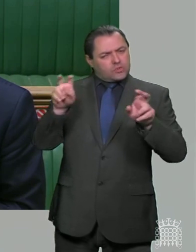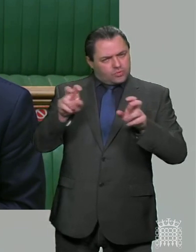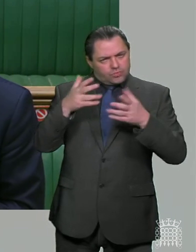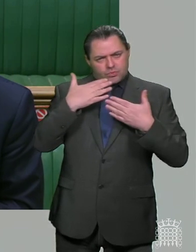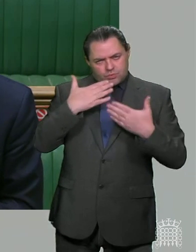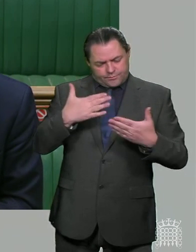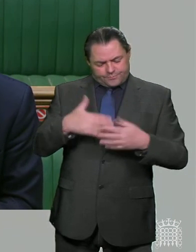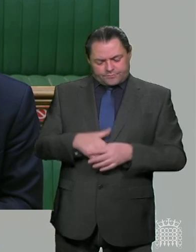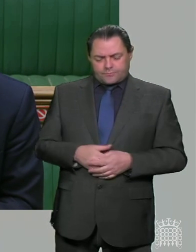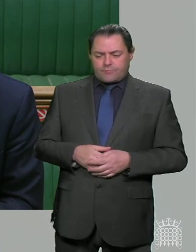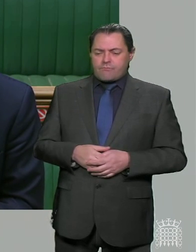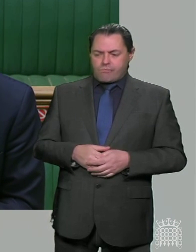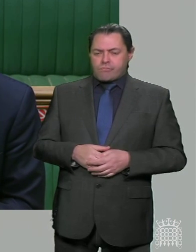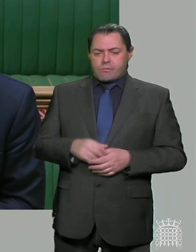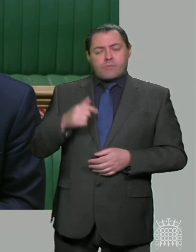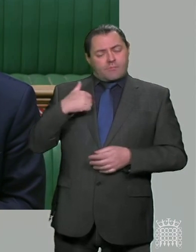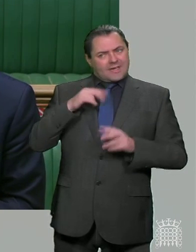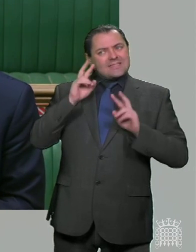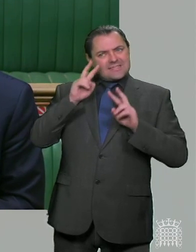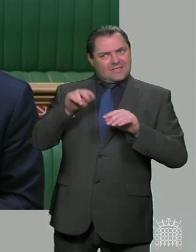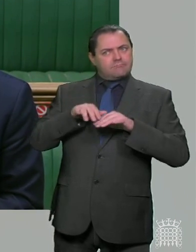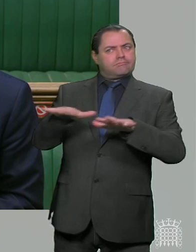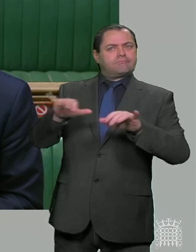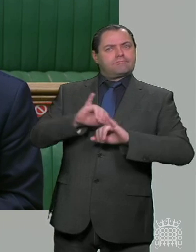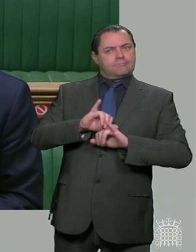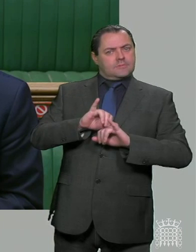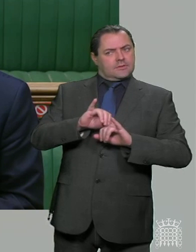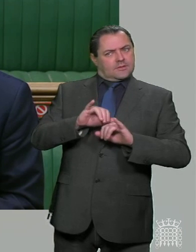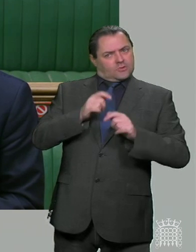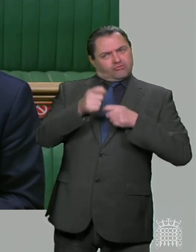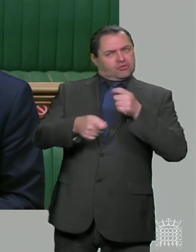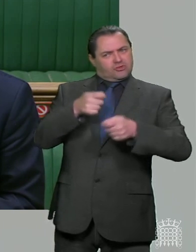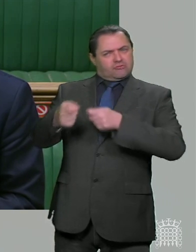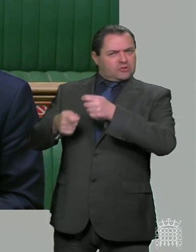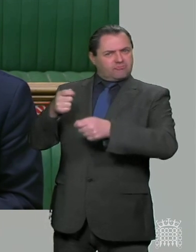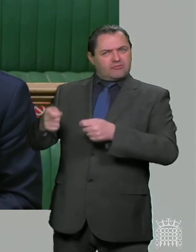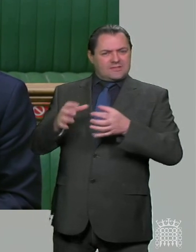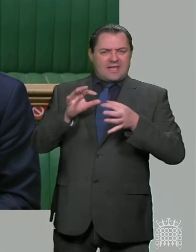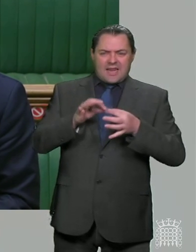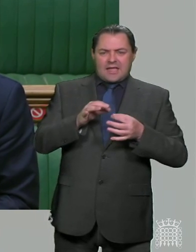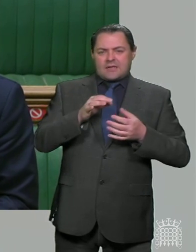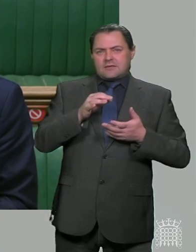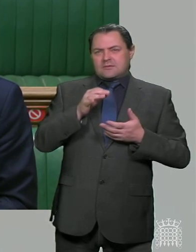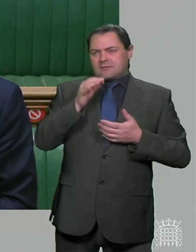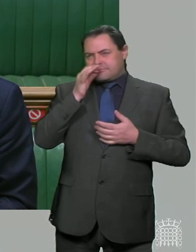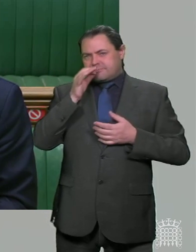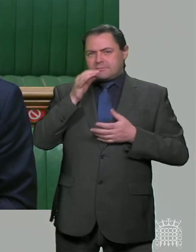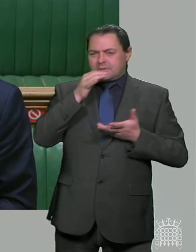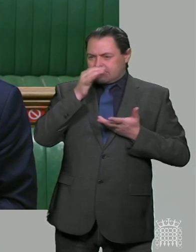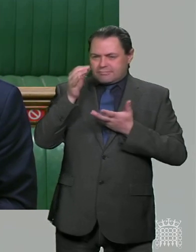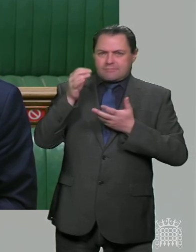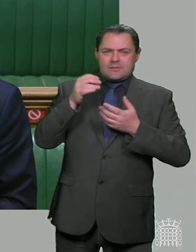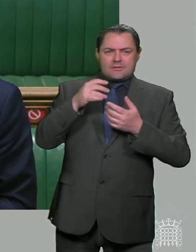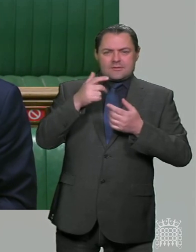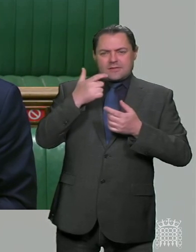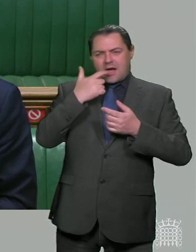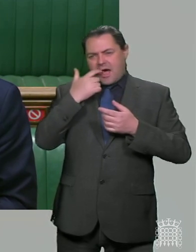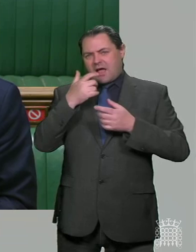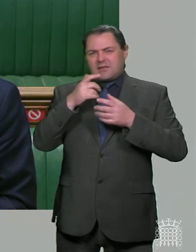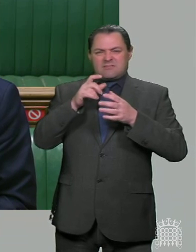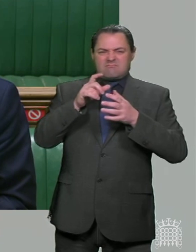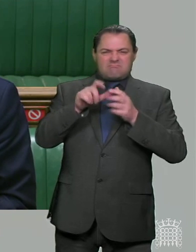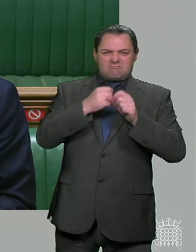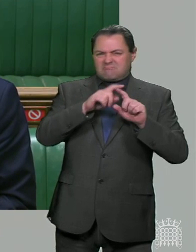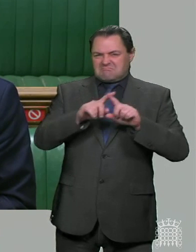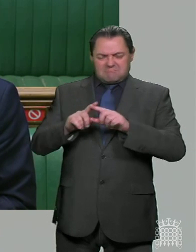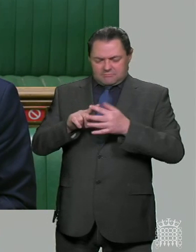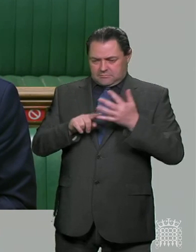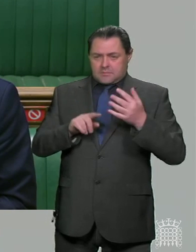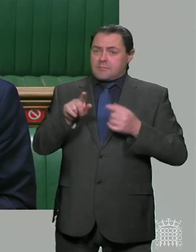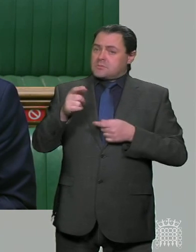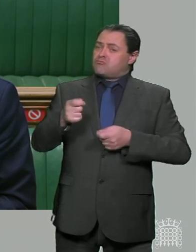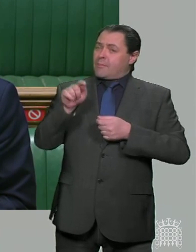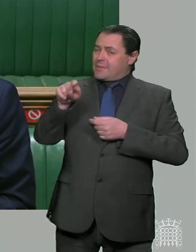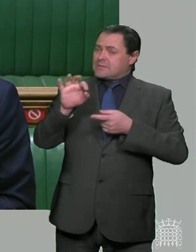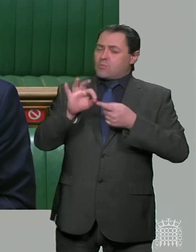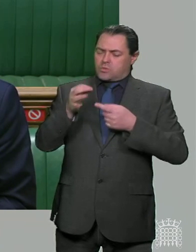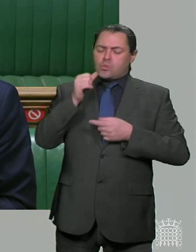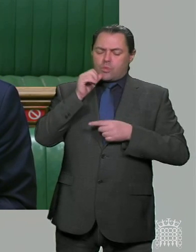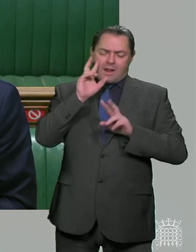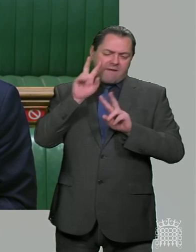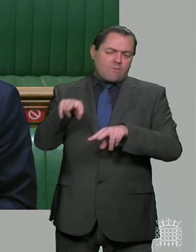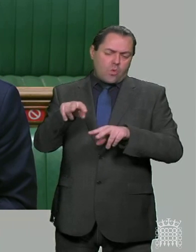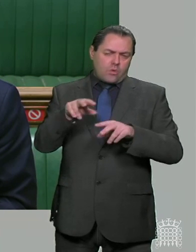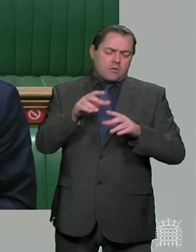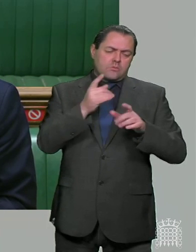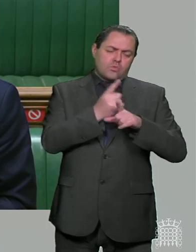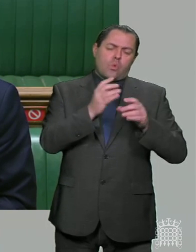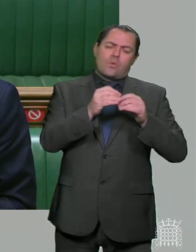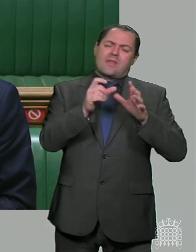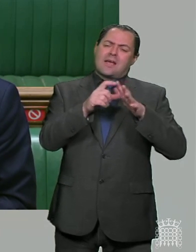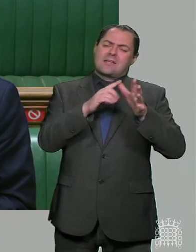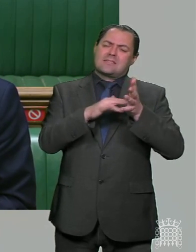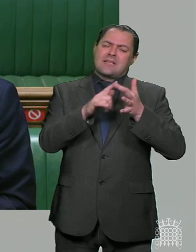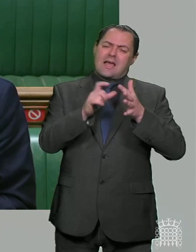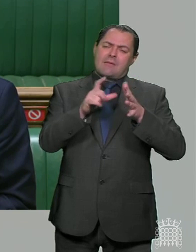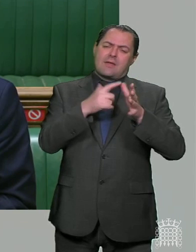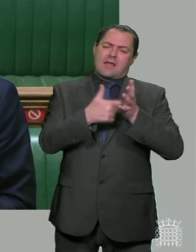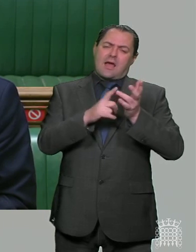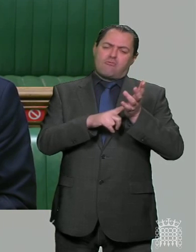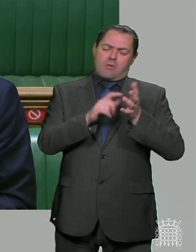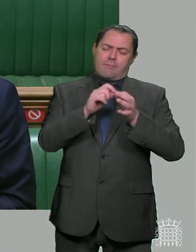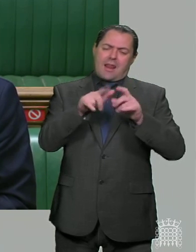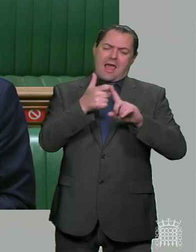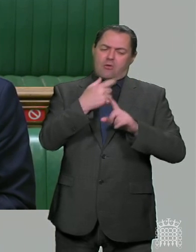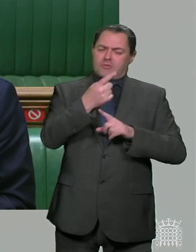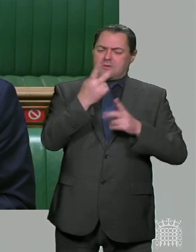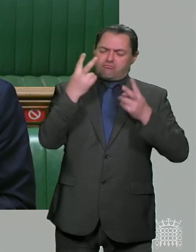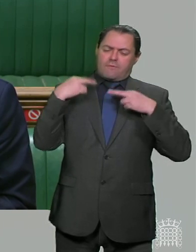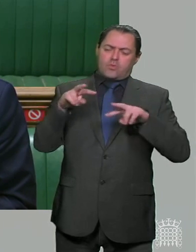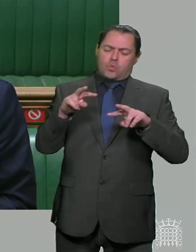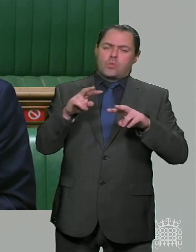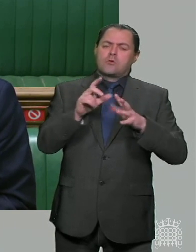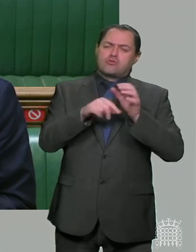I am proud that under this Government we are seeing the biggest increase for 15 years in treatment for substance abuse, but the specific points he raises we will make sure we address with Dame Carol Black, who is undertaking a review of drugs and treatment.